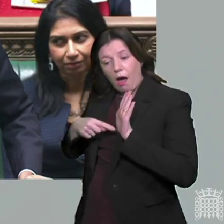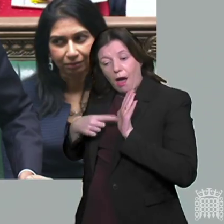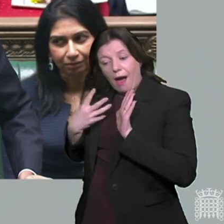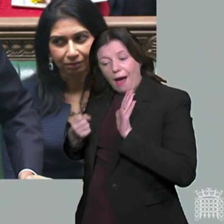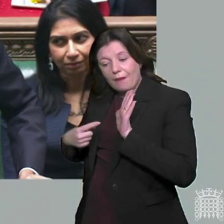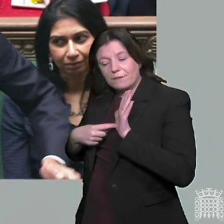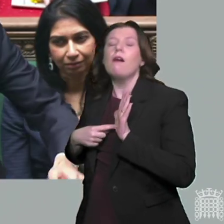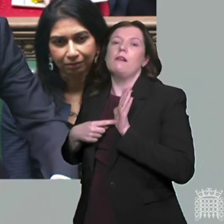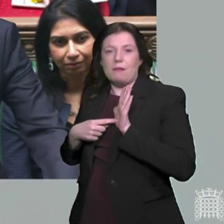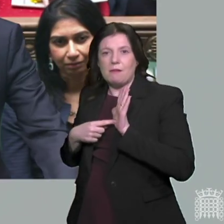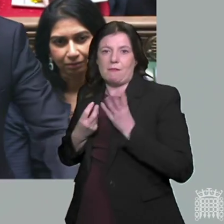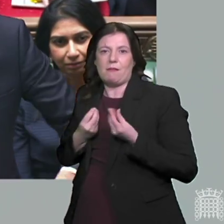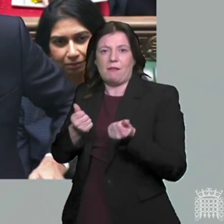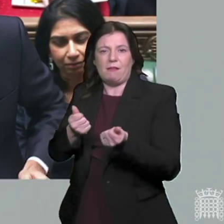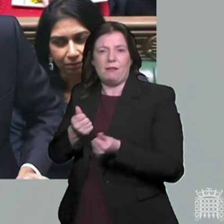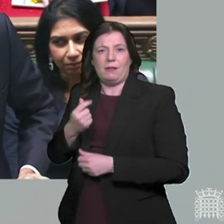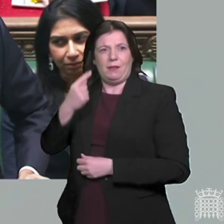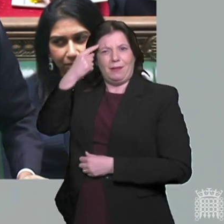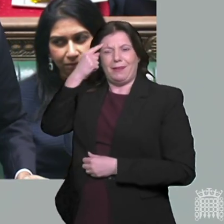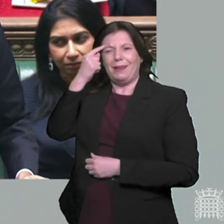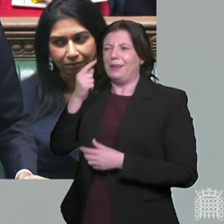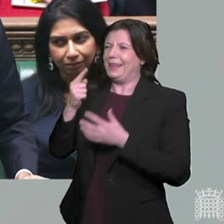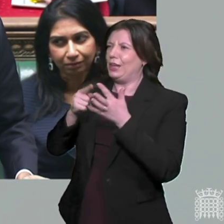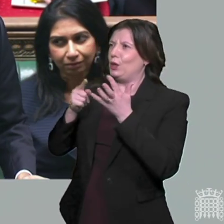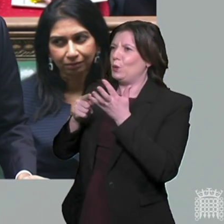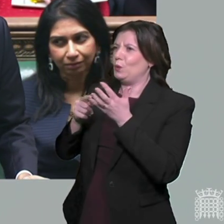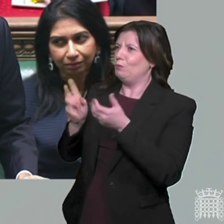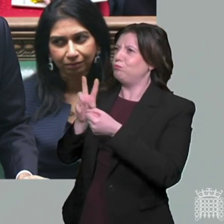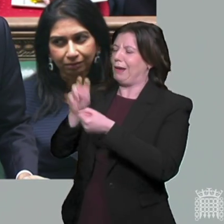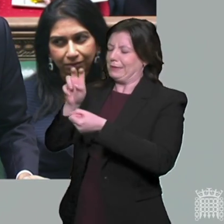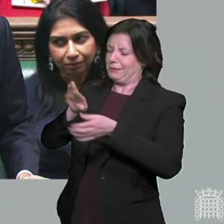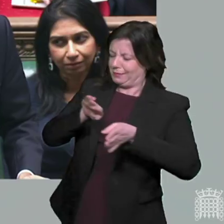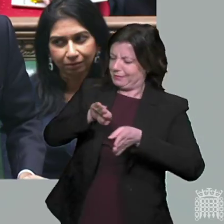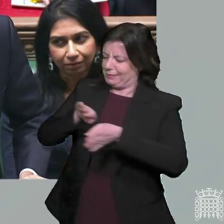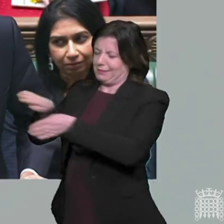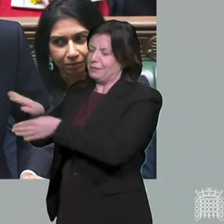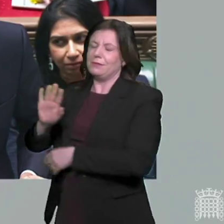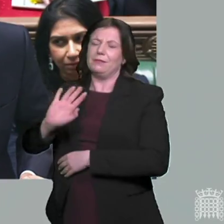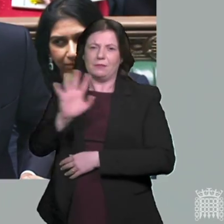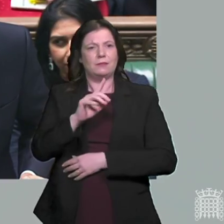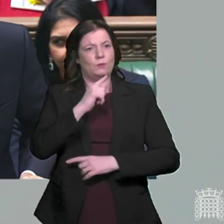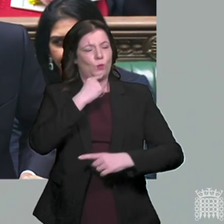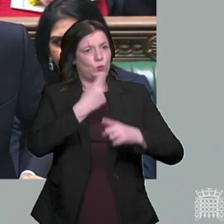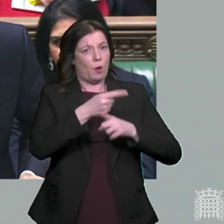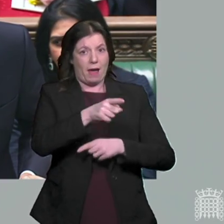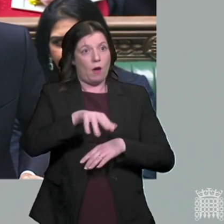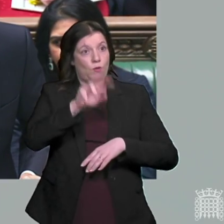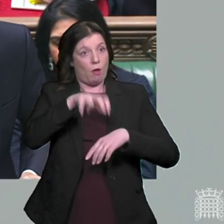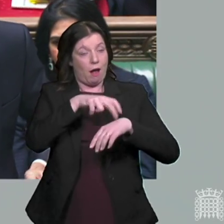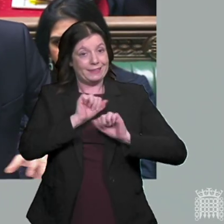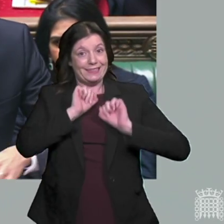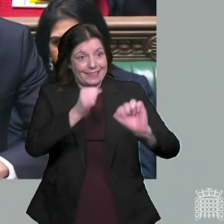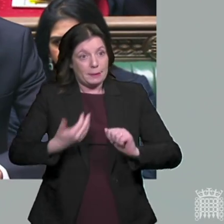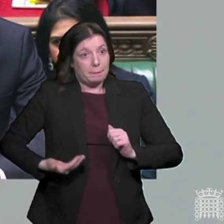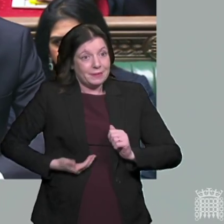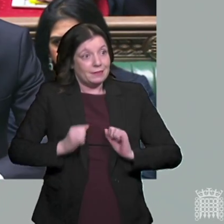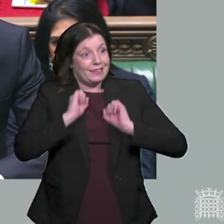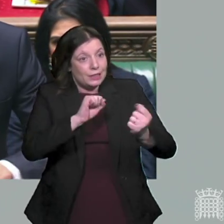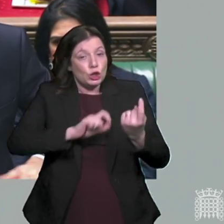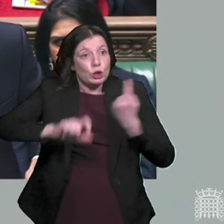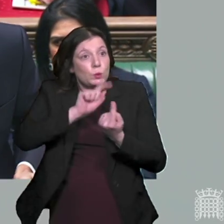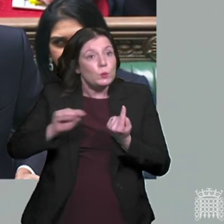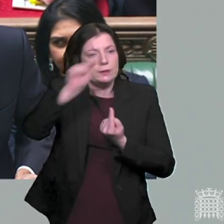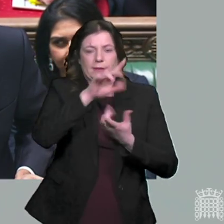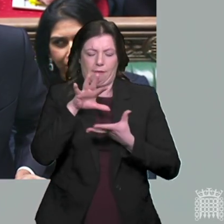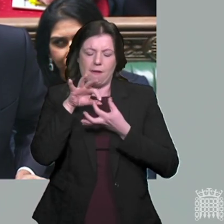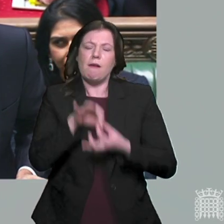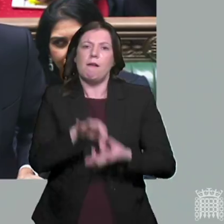It is not about the macro issue of membership of the European Union; it is about getting the right mechanisms in place to support businesses and communities in Northern Ireland.